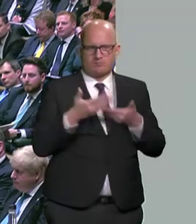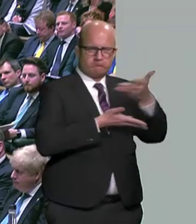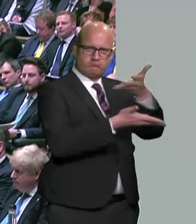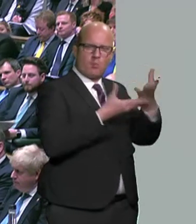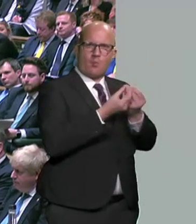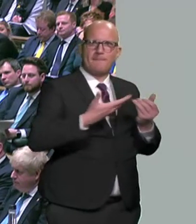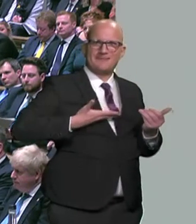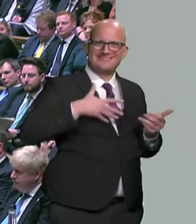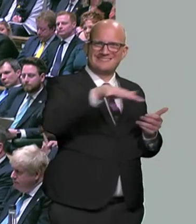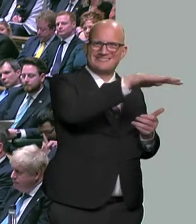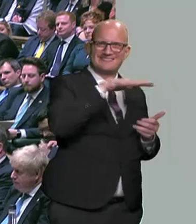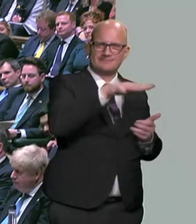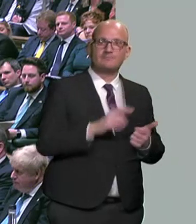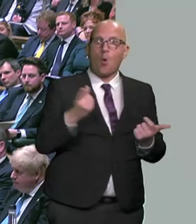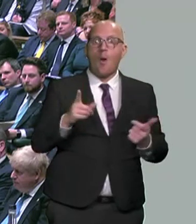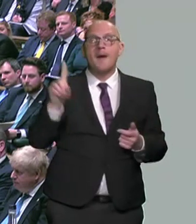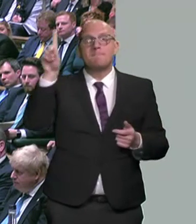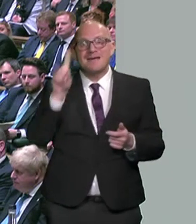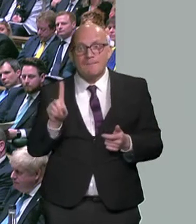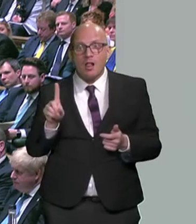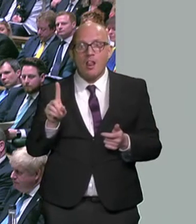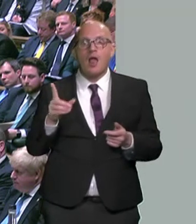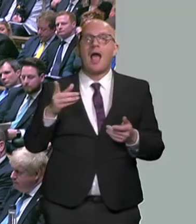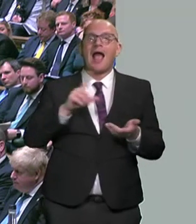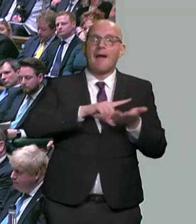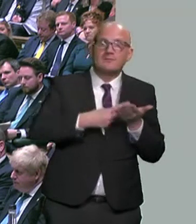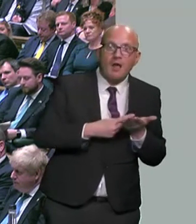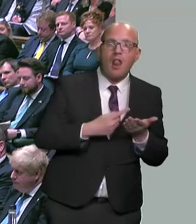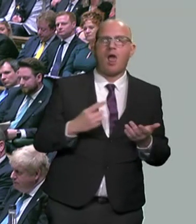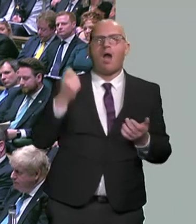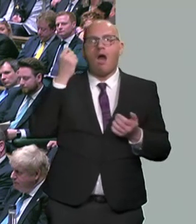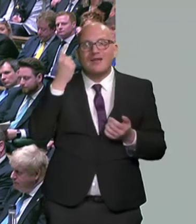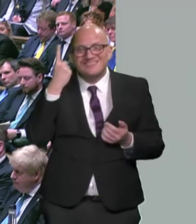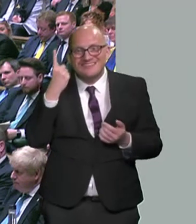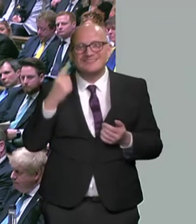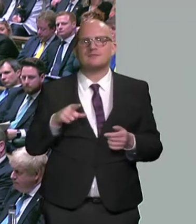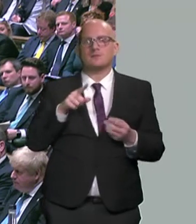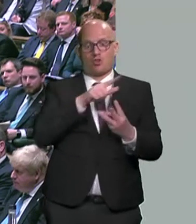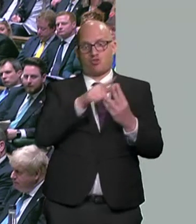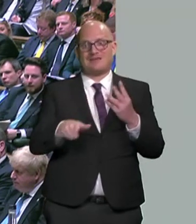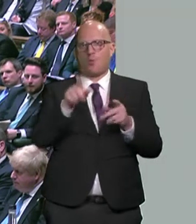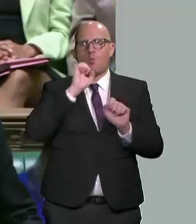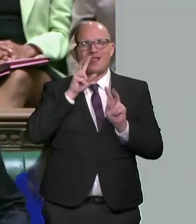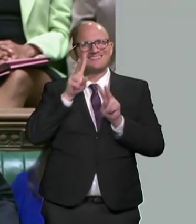People, capital, ideas—three priorities for business tax cuts this autumn.